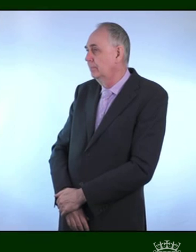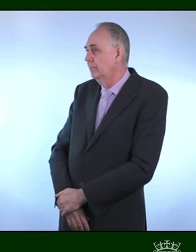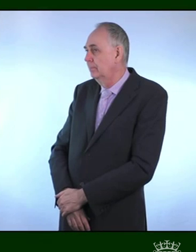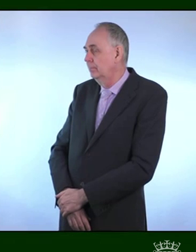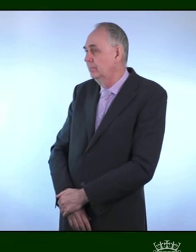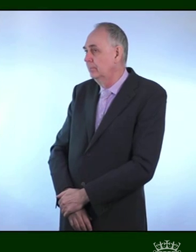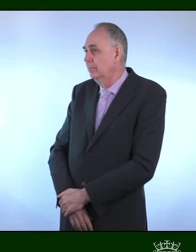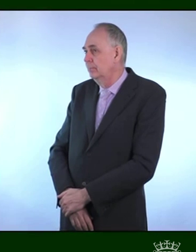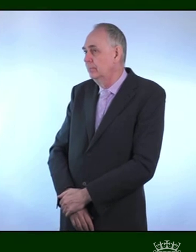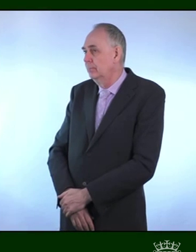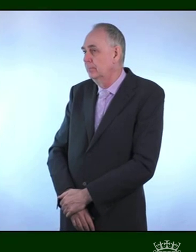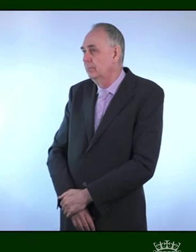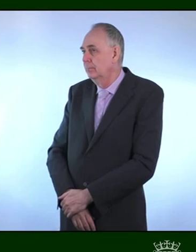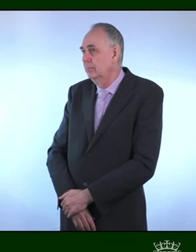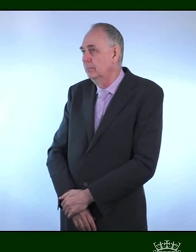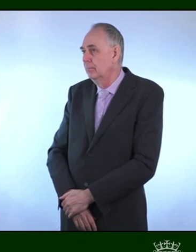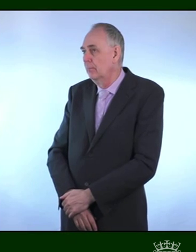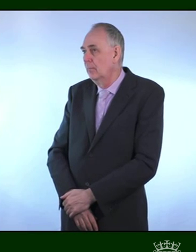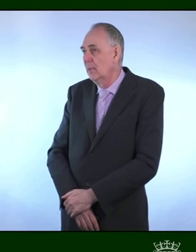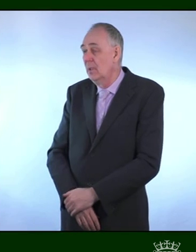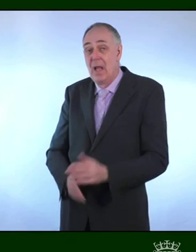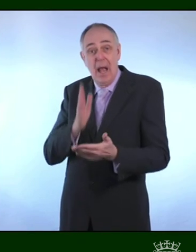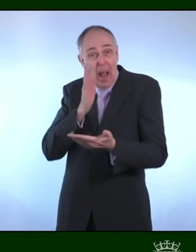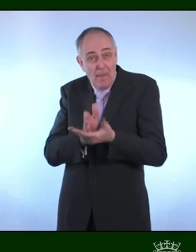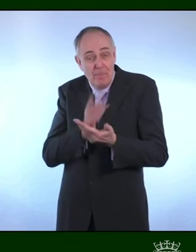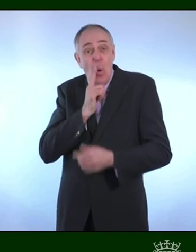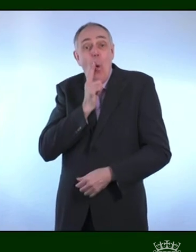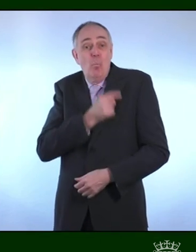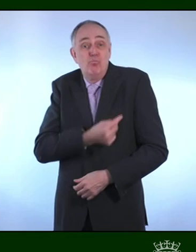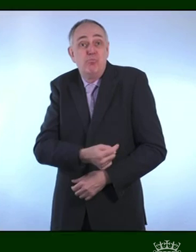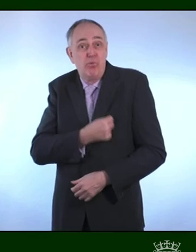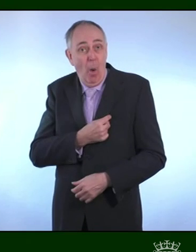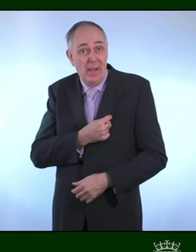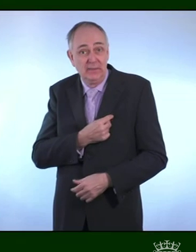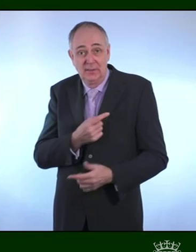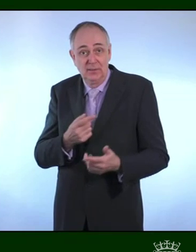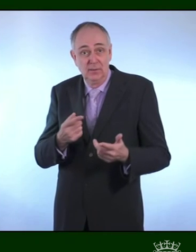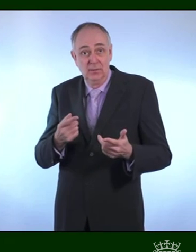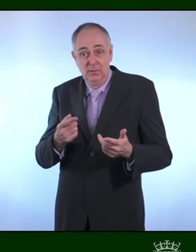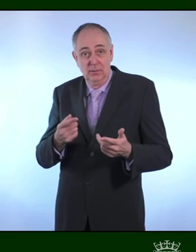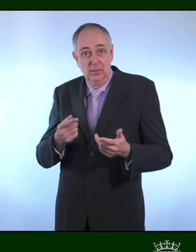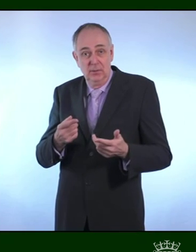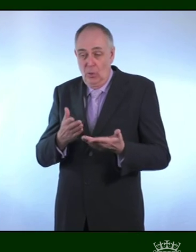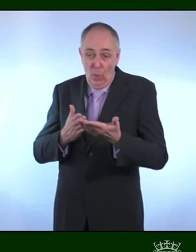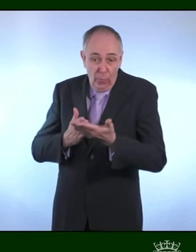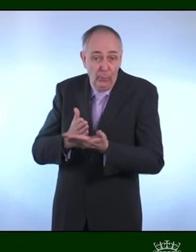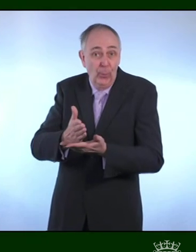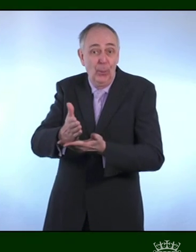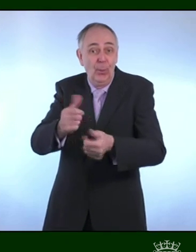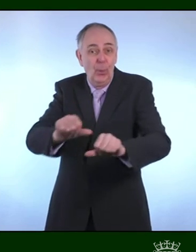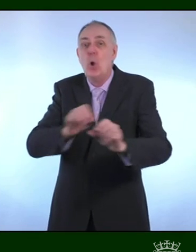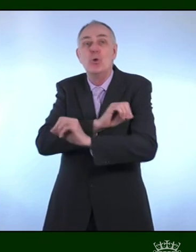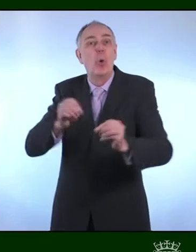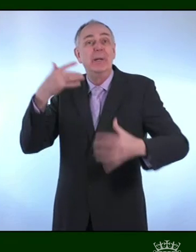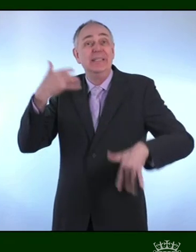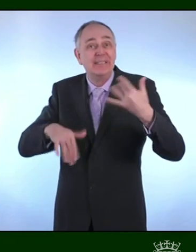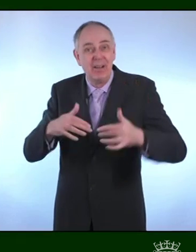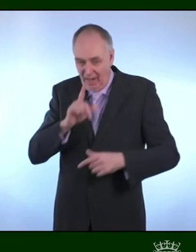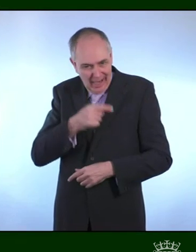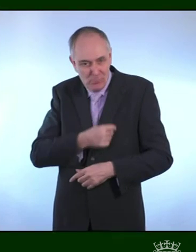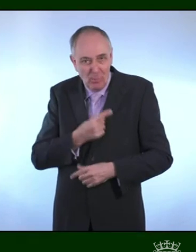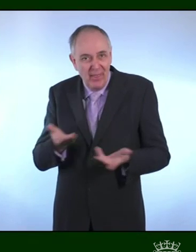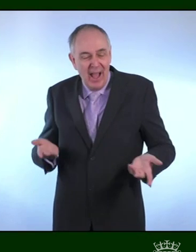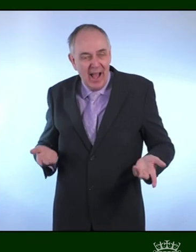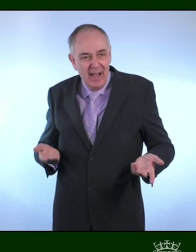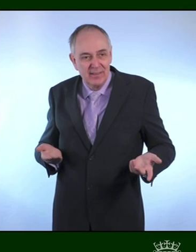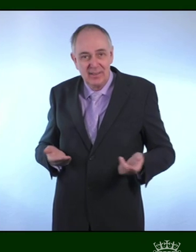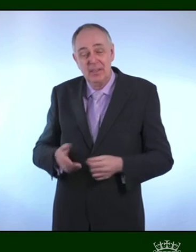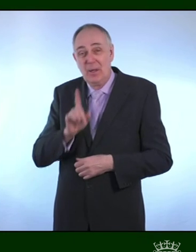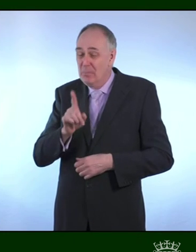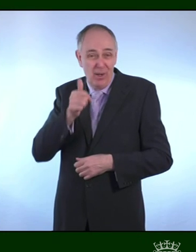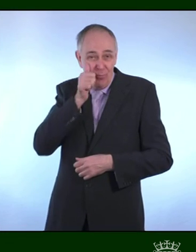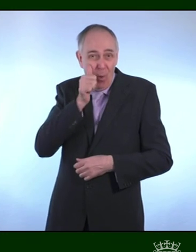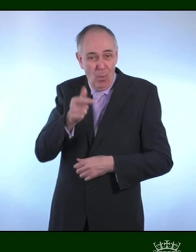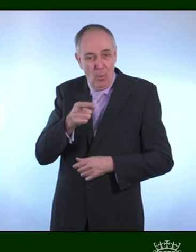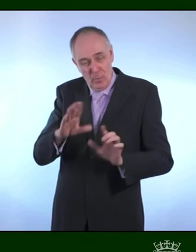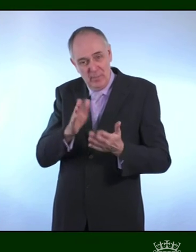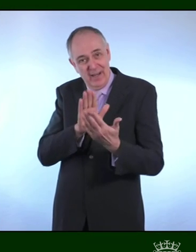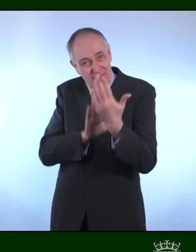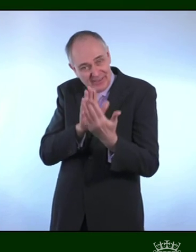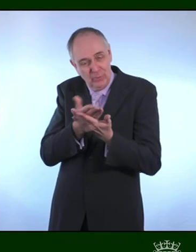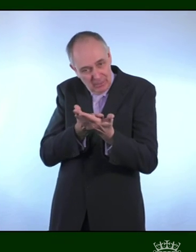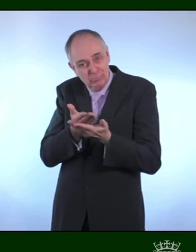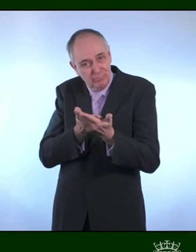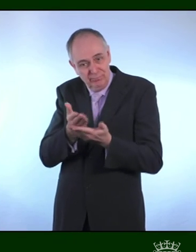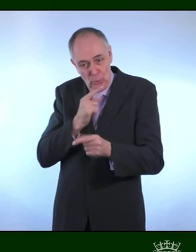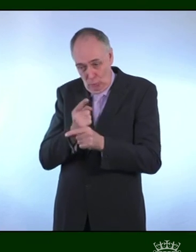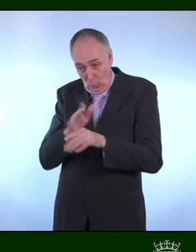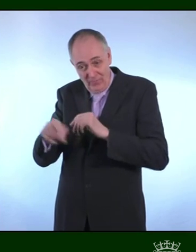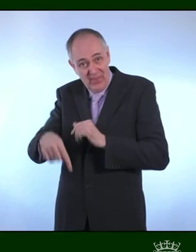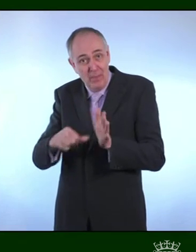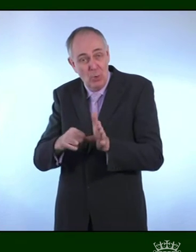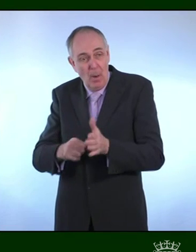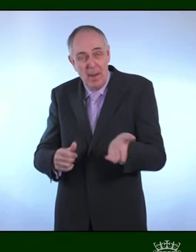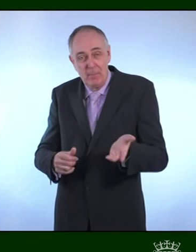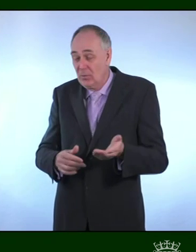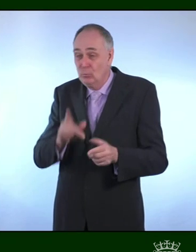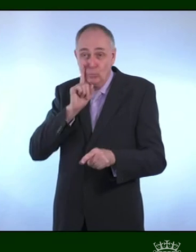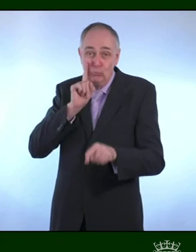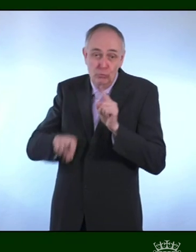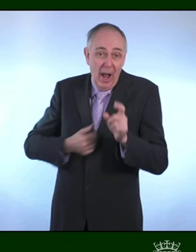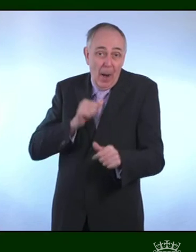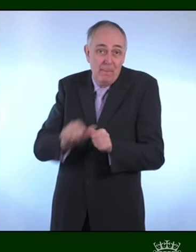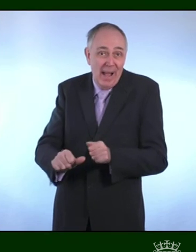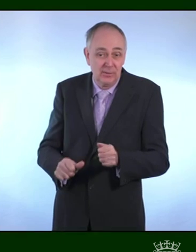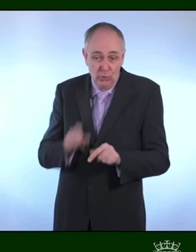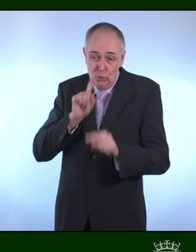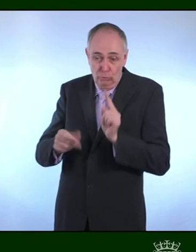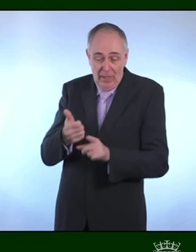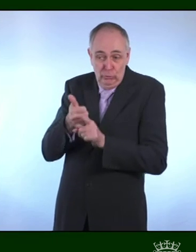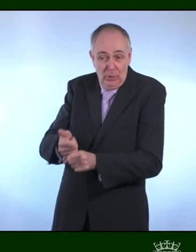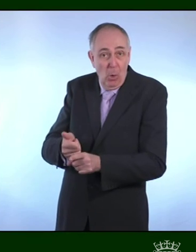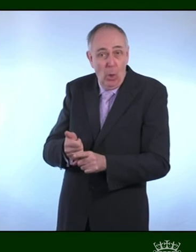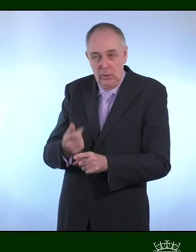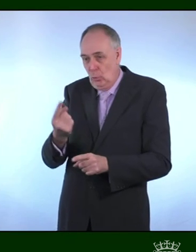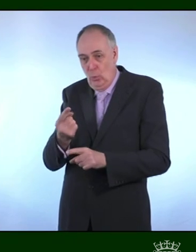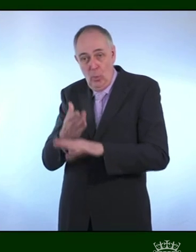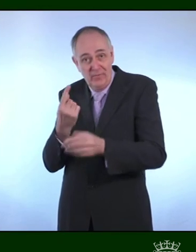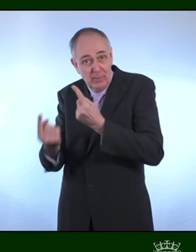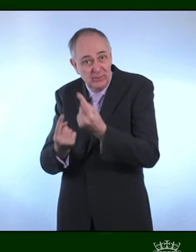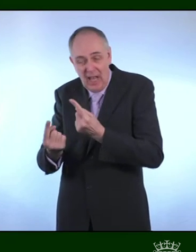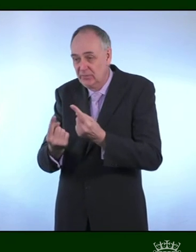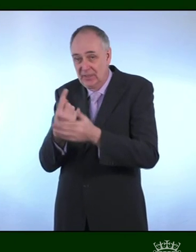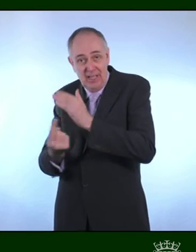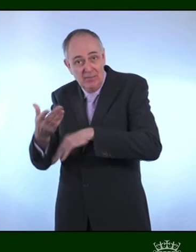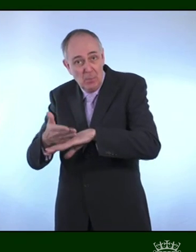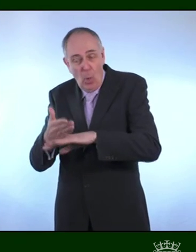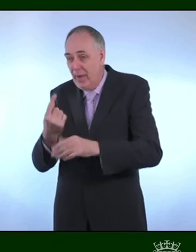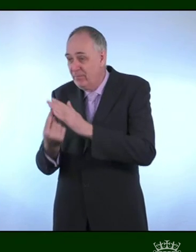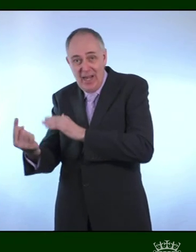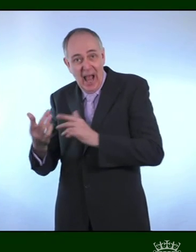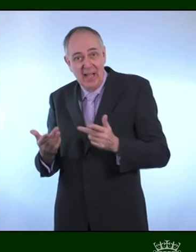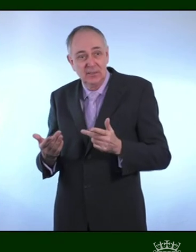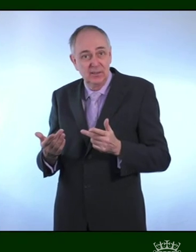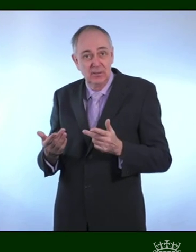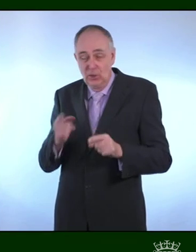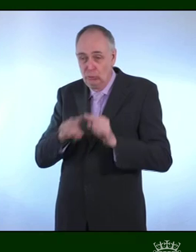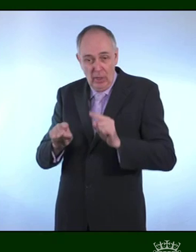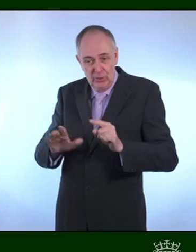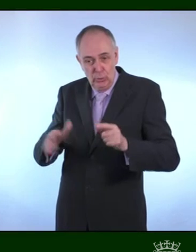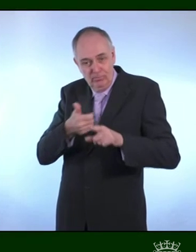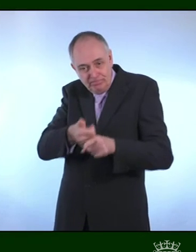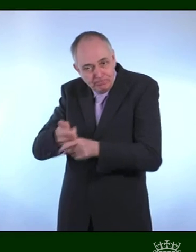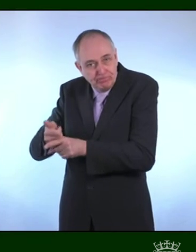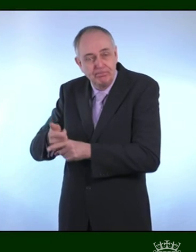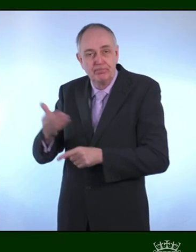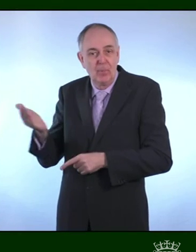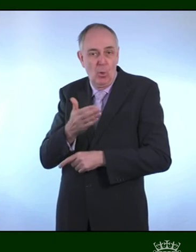I cannot in all candour promise the House that we will be able to get through this crisis without any kind of hardship at all, but I can tell the right honourable Gentleman—he and I have talked face to face about the issue he raises—that we will do whatever we can to support the self-employed, just as we are putting our arms around every single employed person in this country.